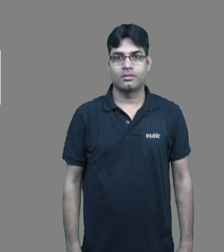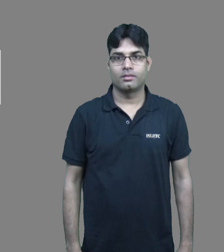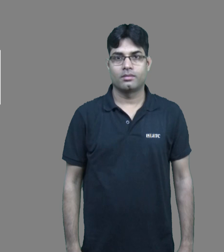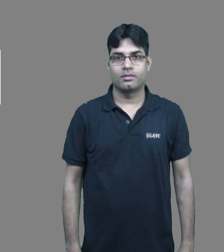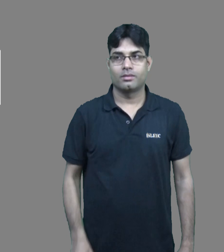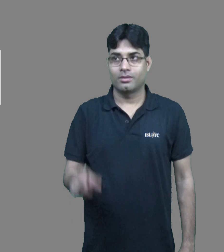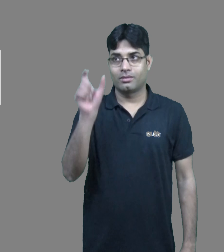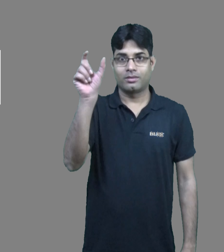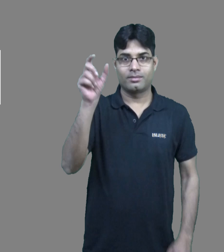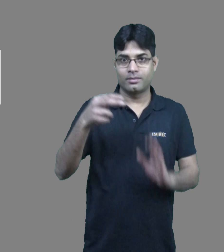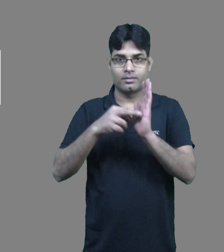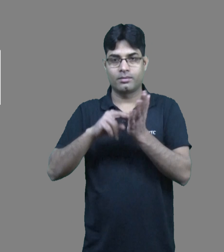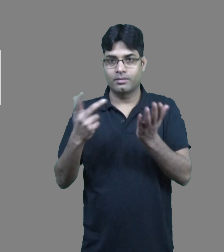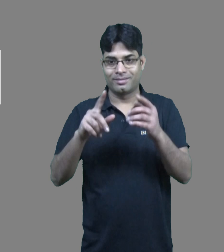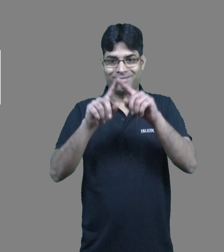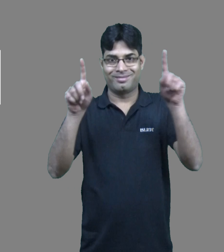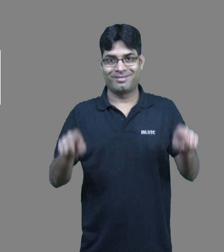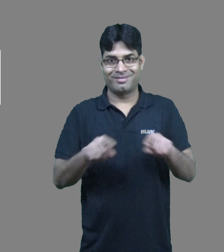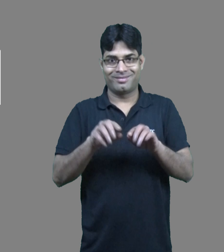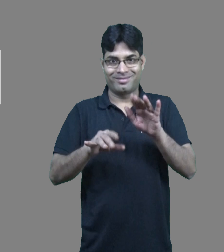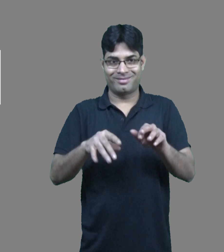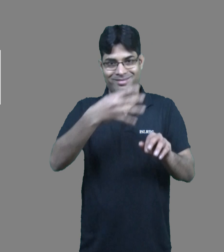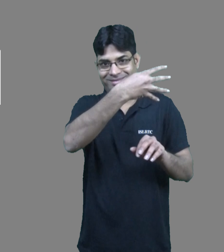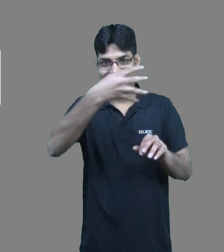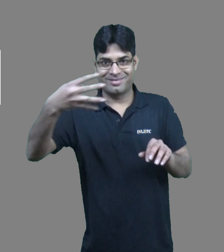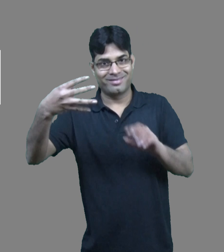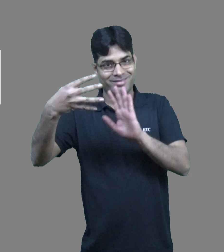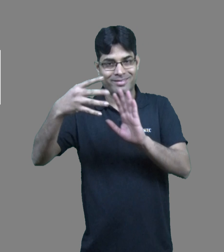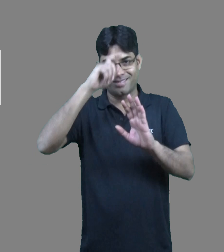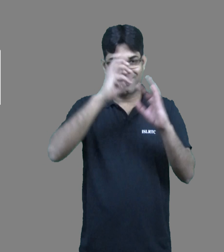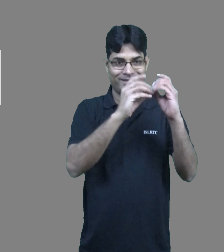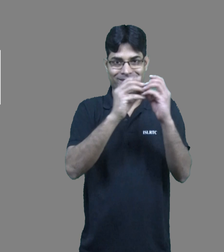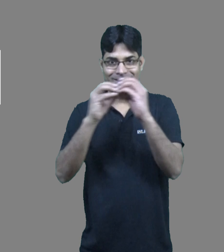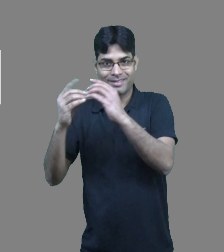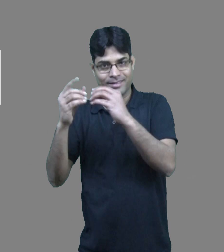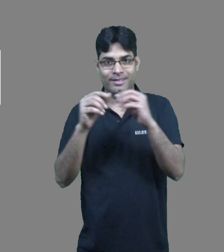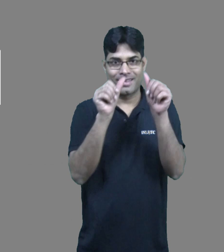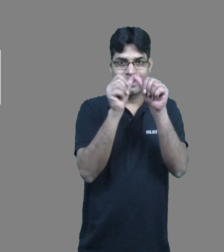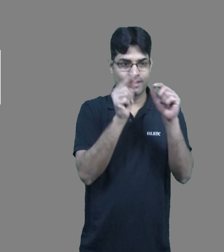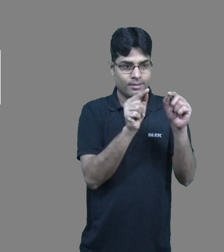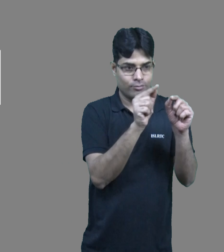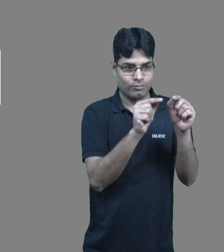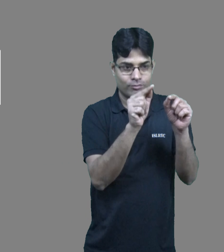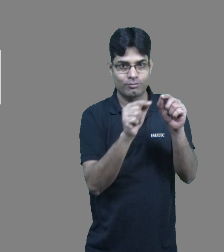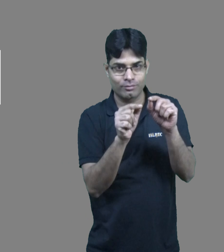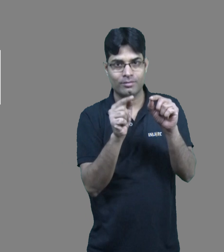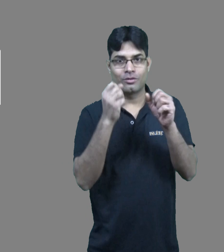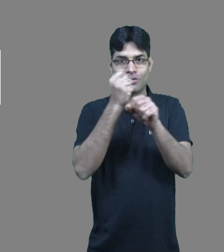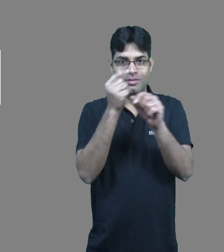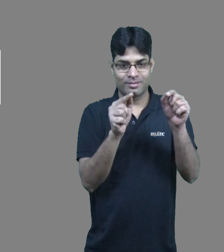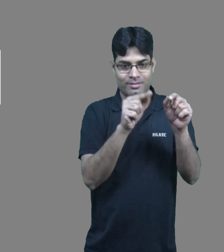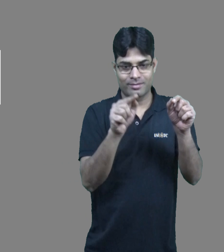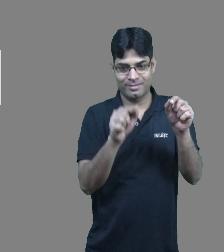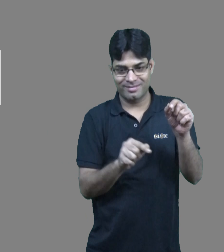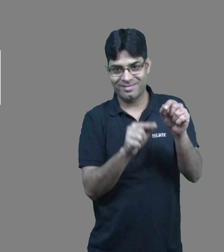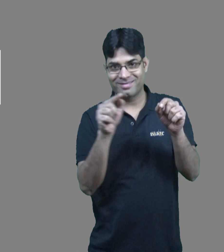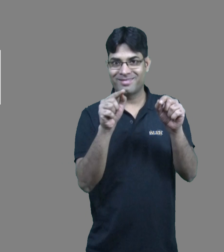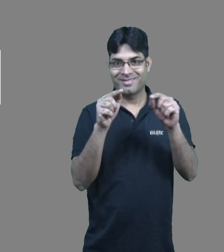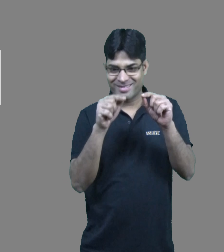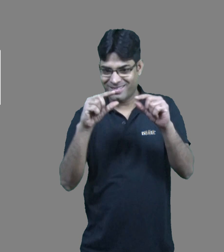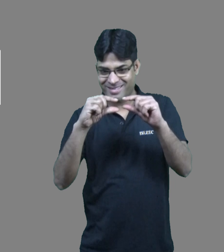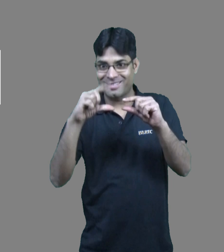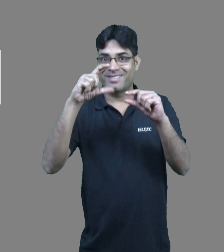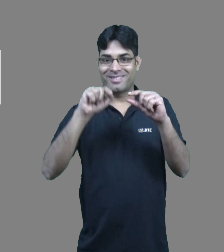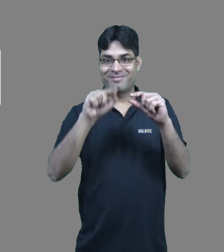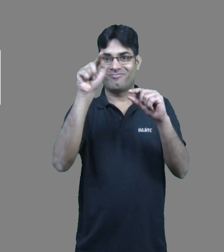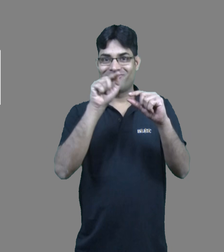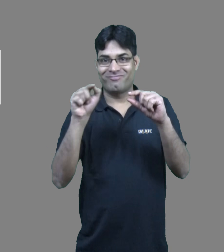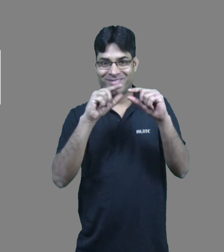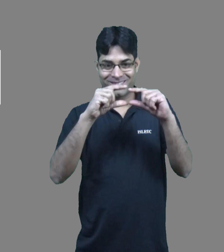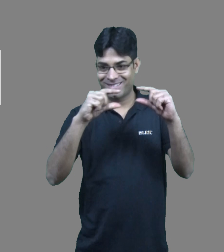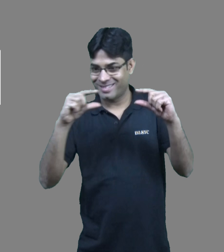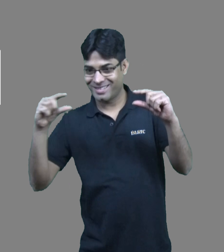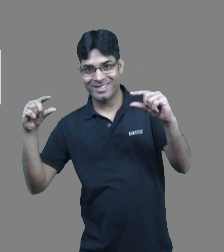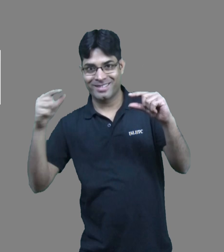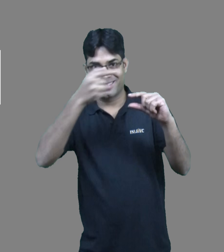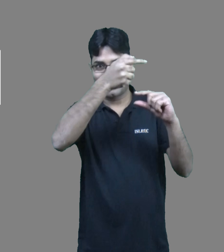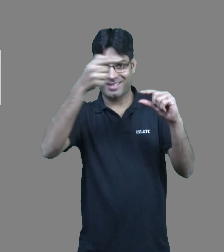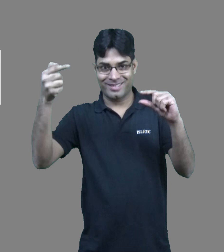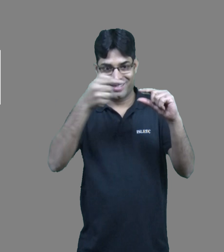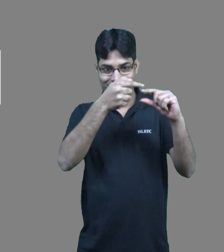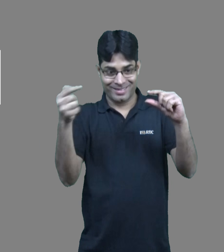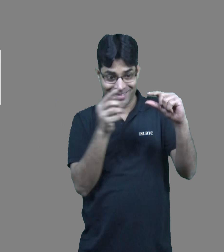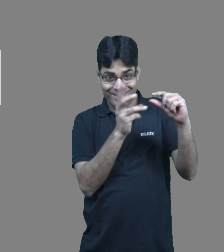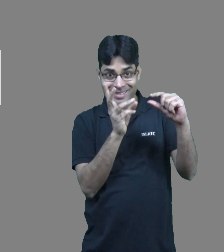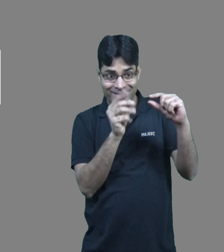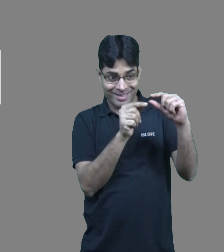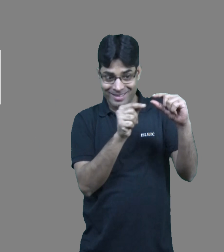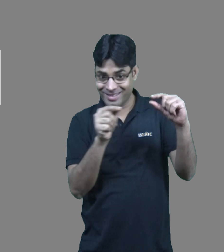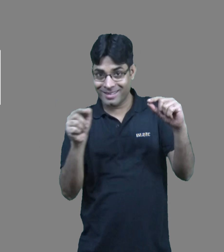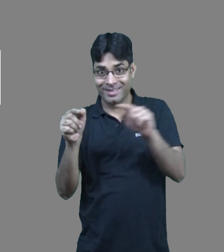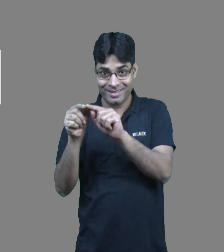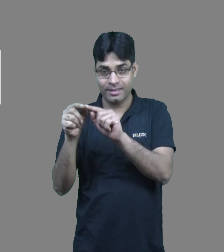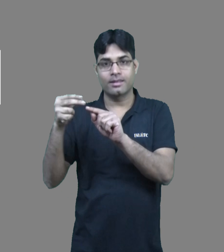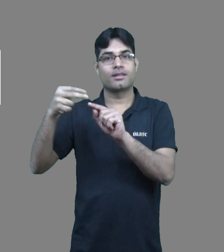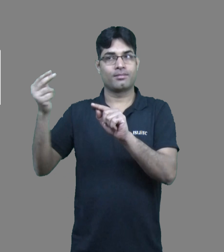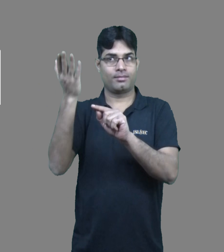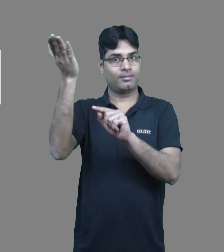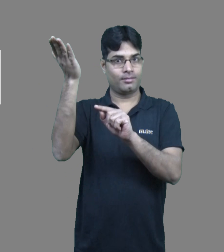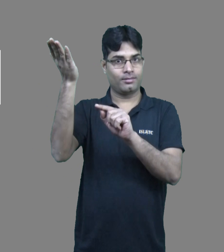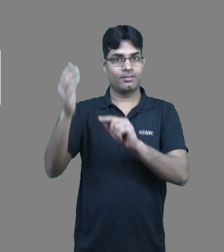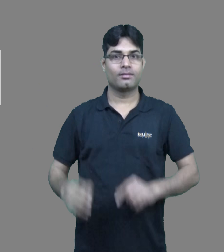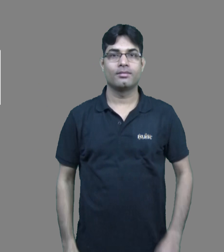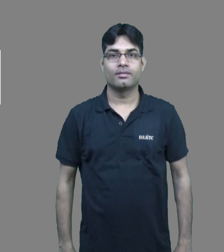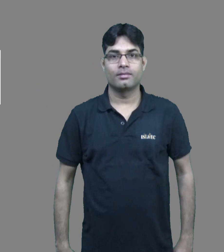Baseline